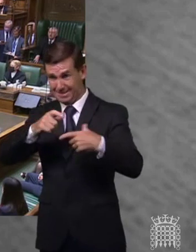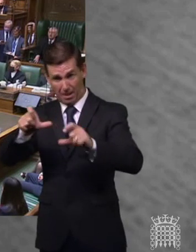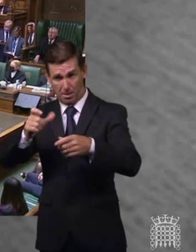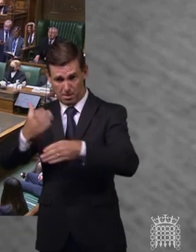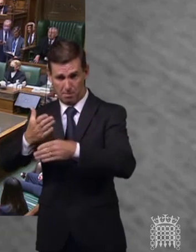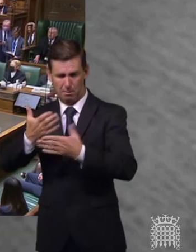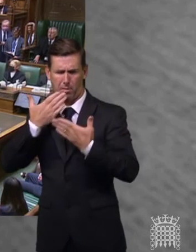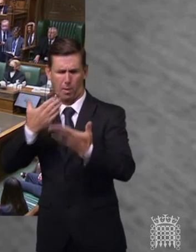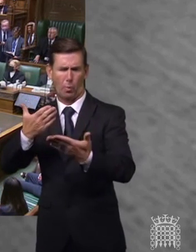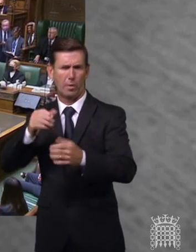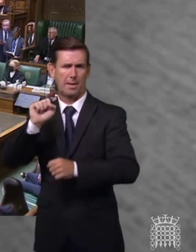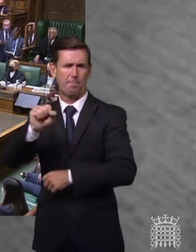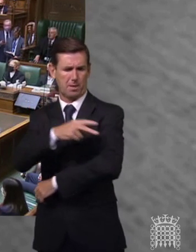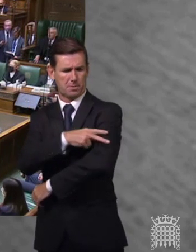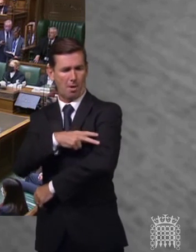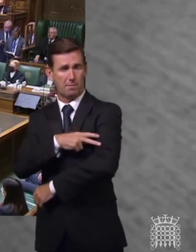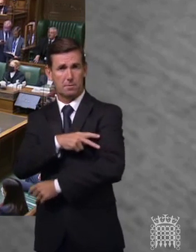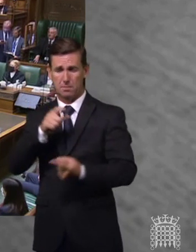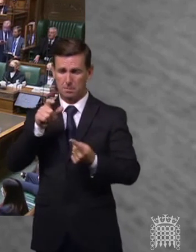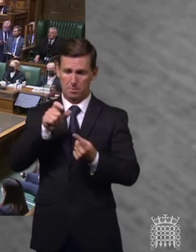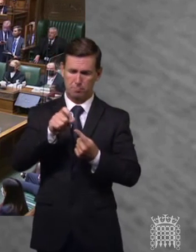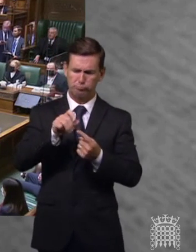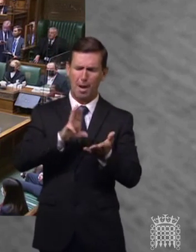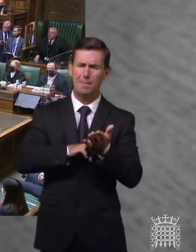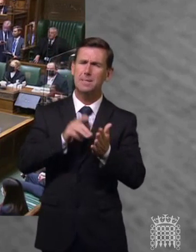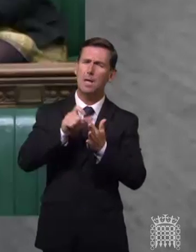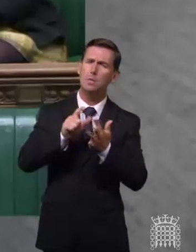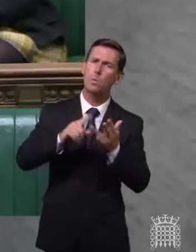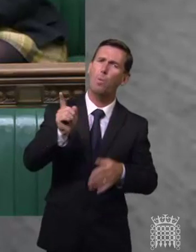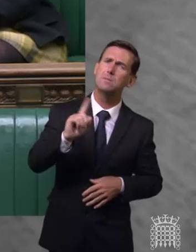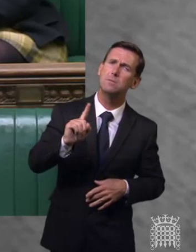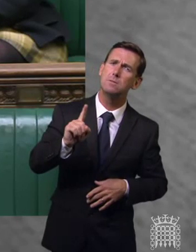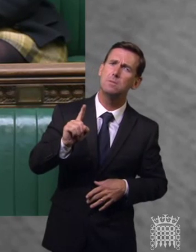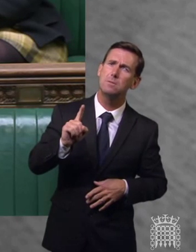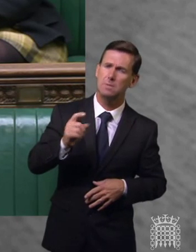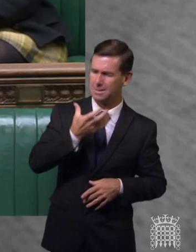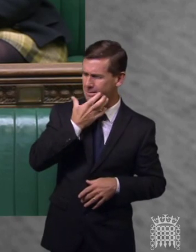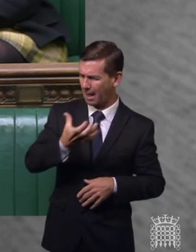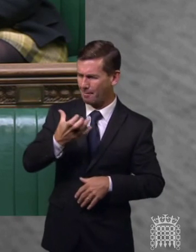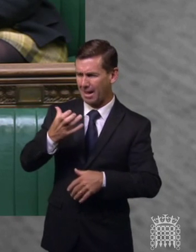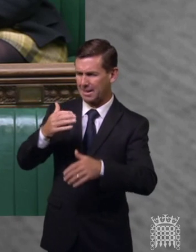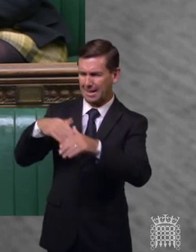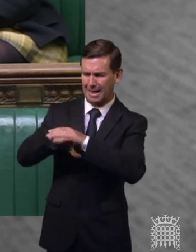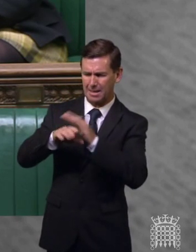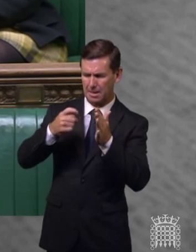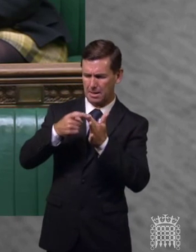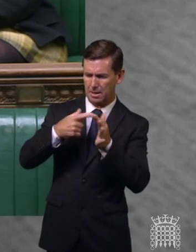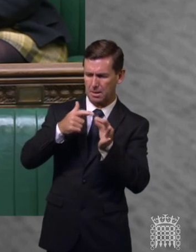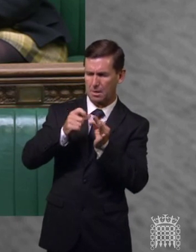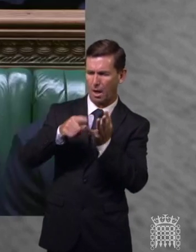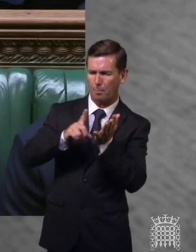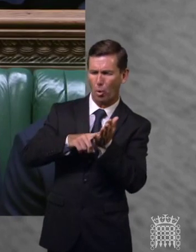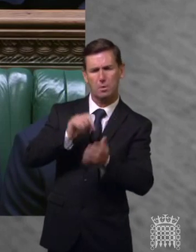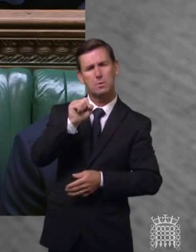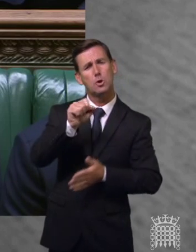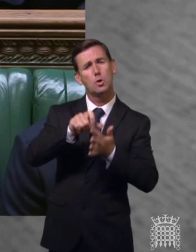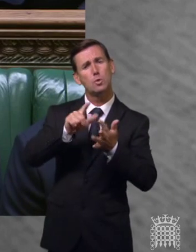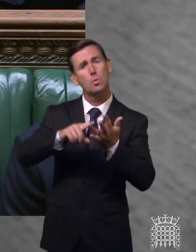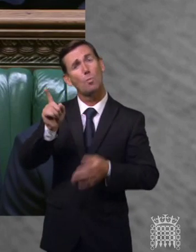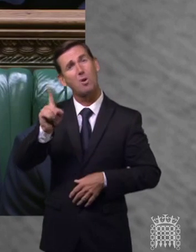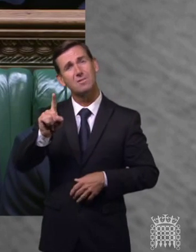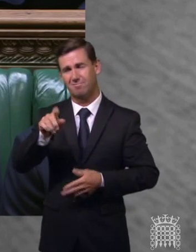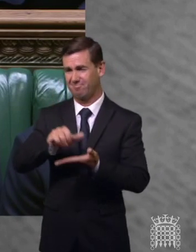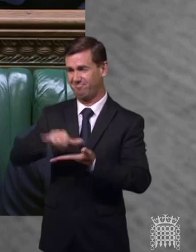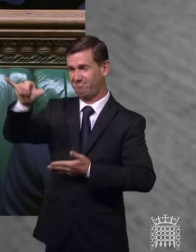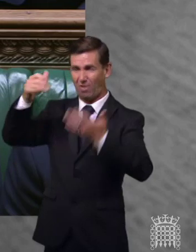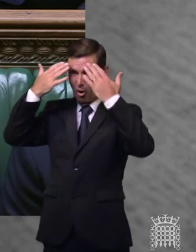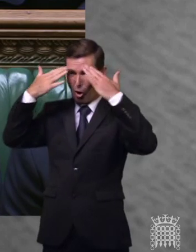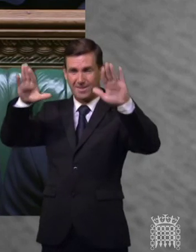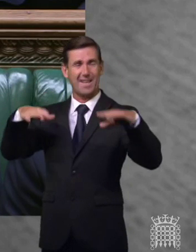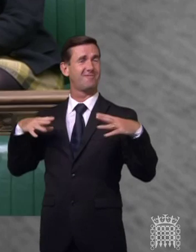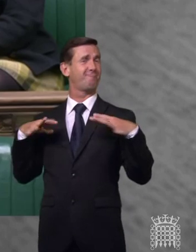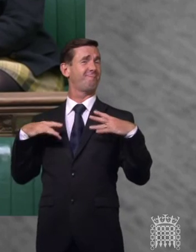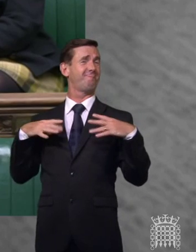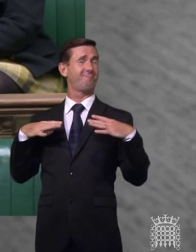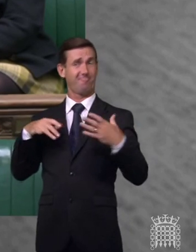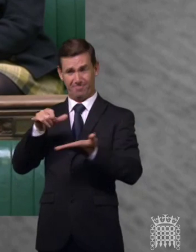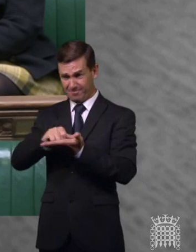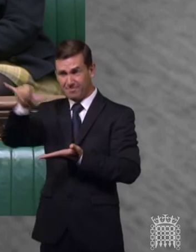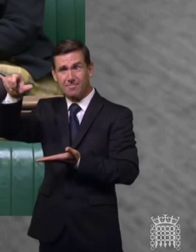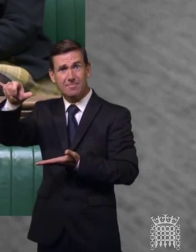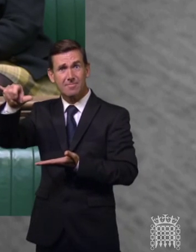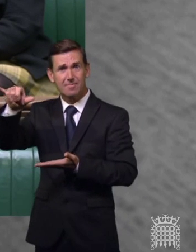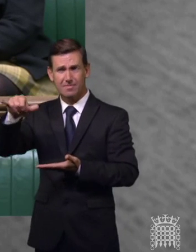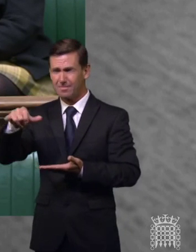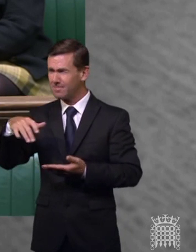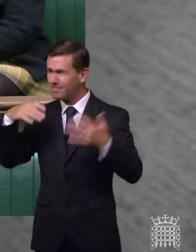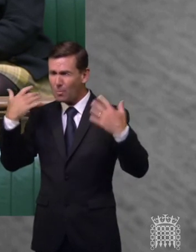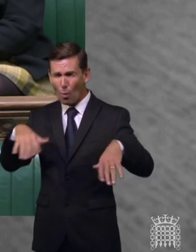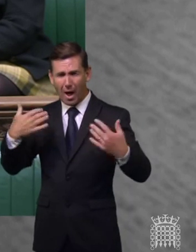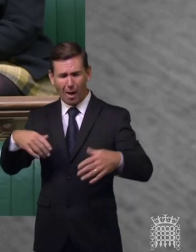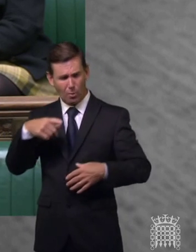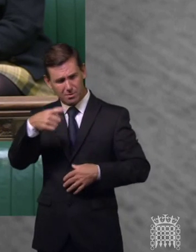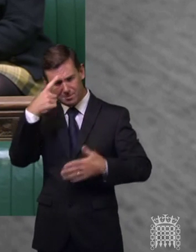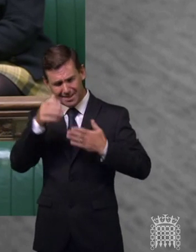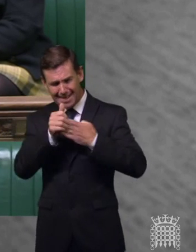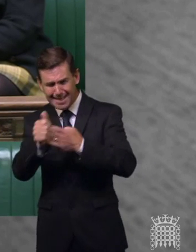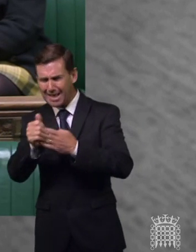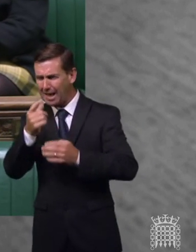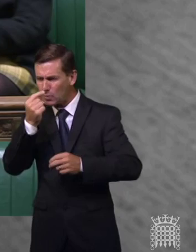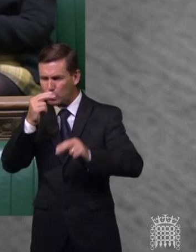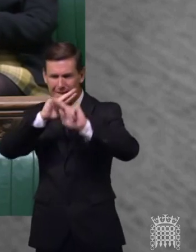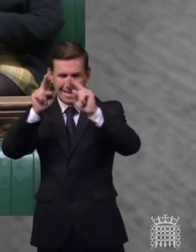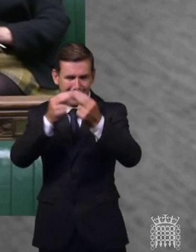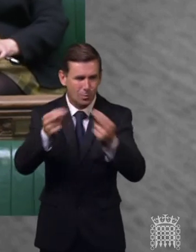The Prime Minister’s response to the Taliban arriving at the gates of Kabul was to go on holiday—no sense of the gravity of the situation; no leadership to drive international efforts on the evacuation.